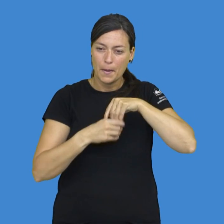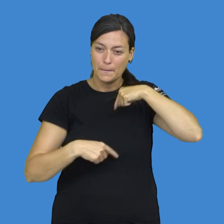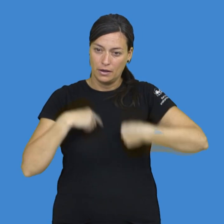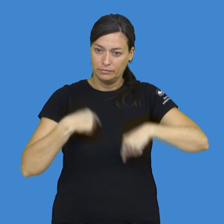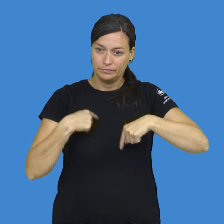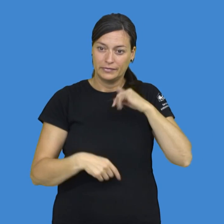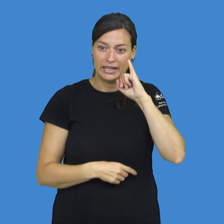circulación